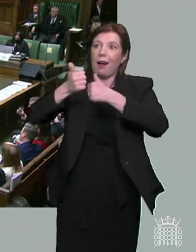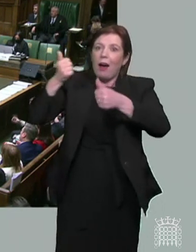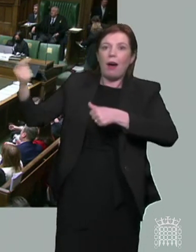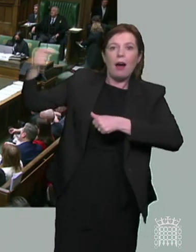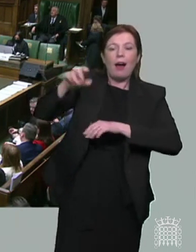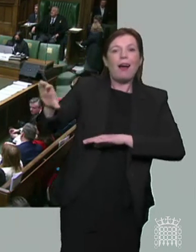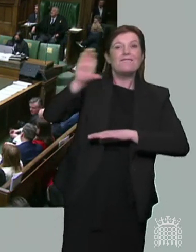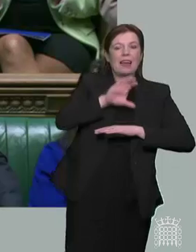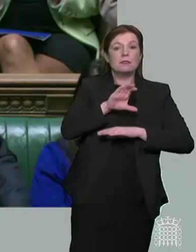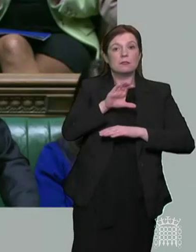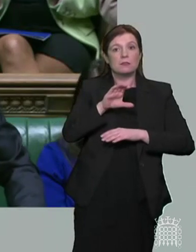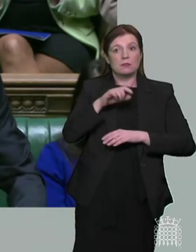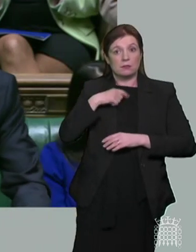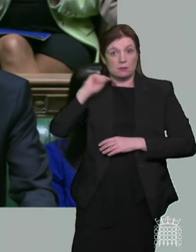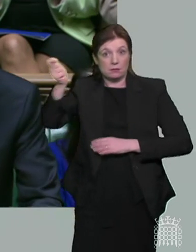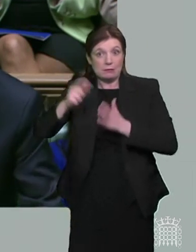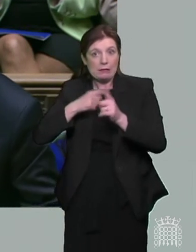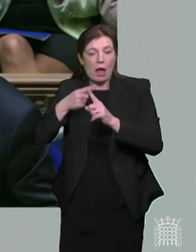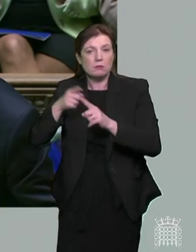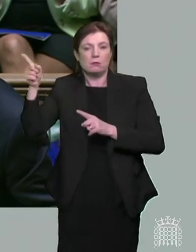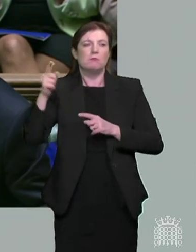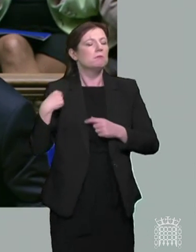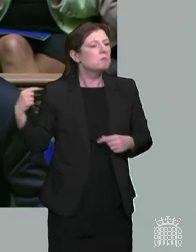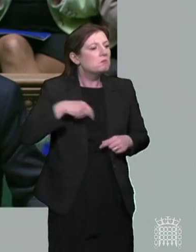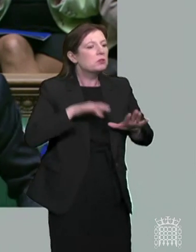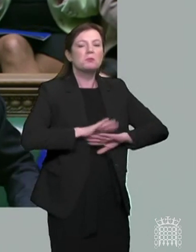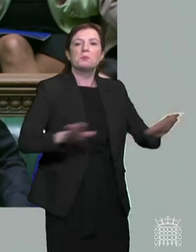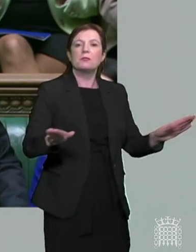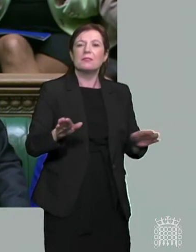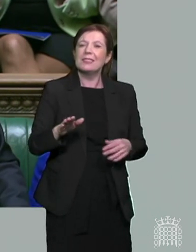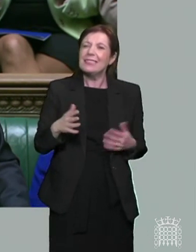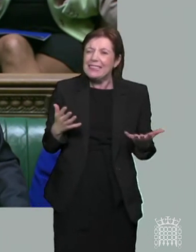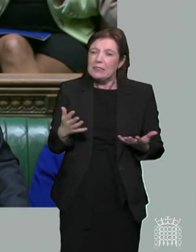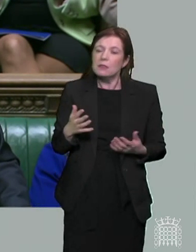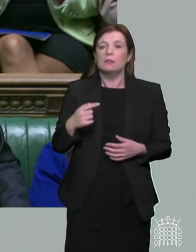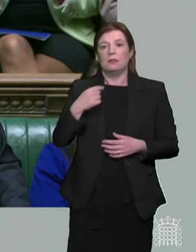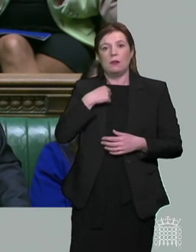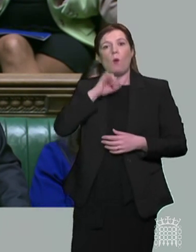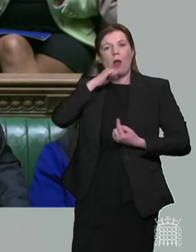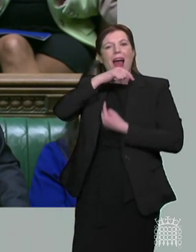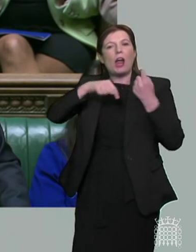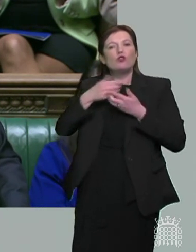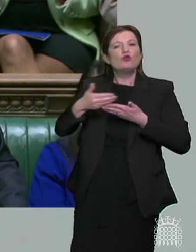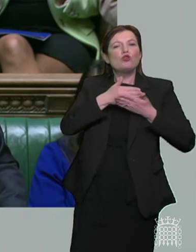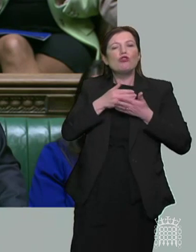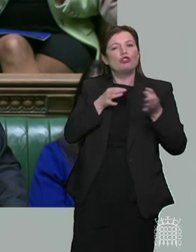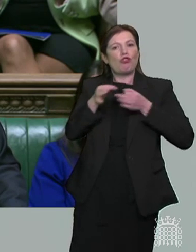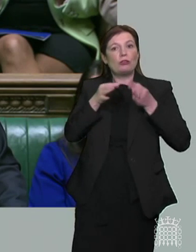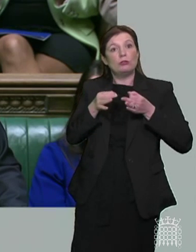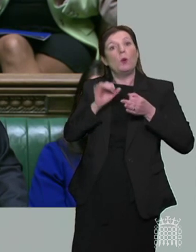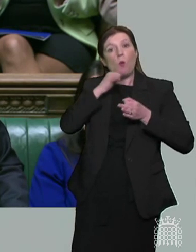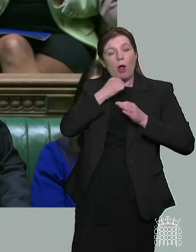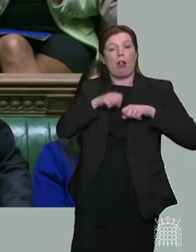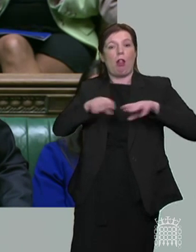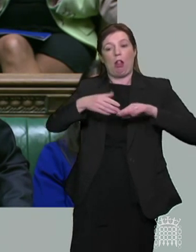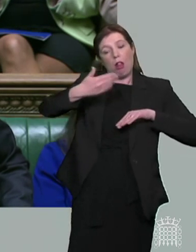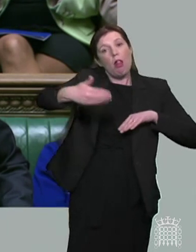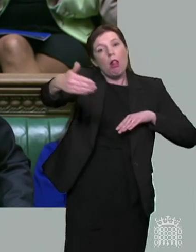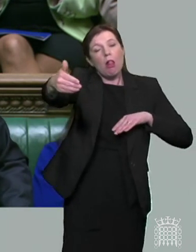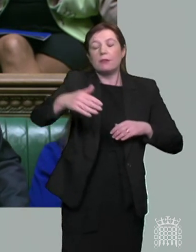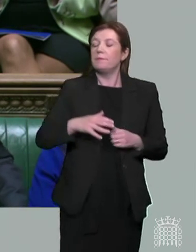A windfall tax would put that off, which is why the Prime Minister will bring forward a comprehensive energy security strategy in the coming weeks to address that.